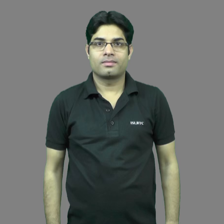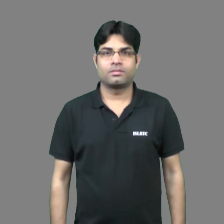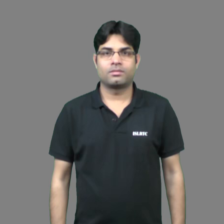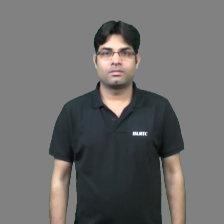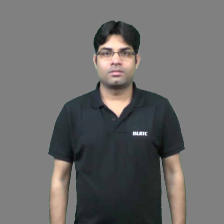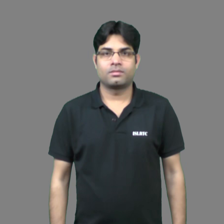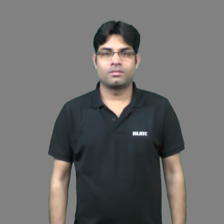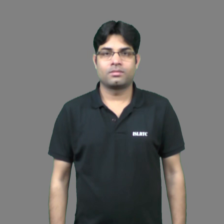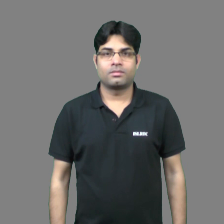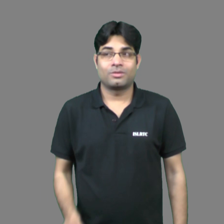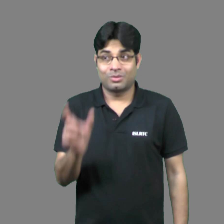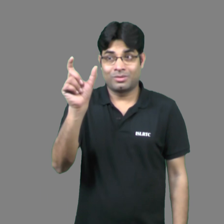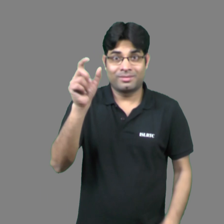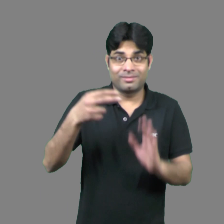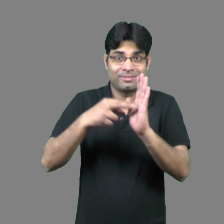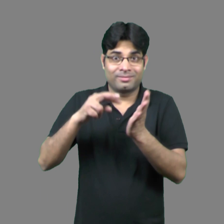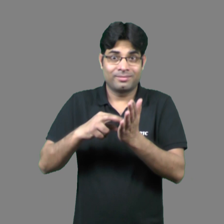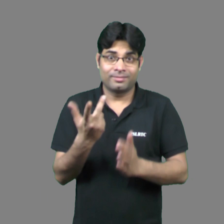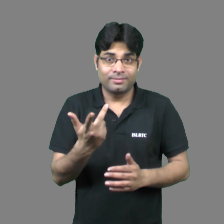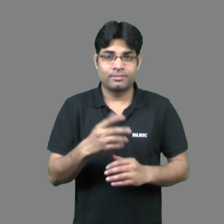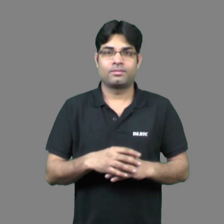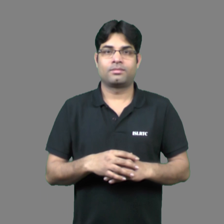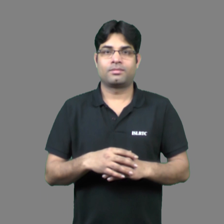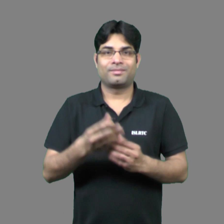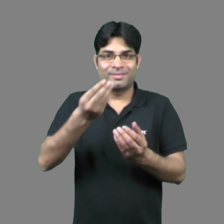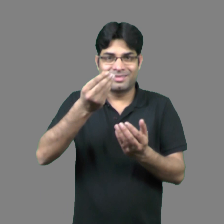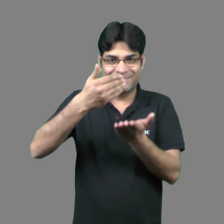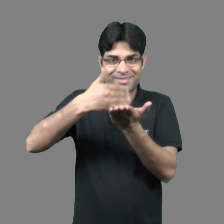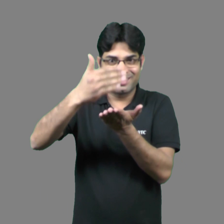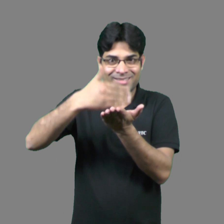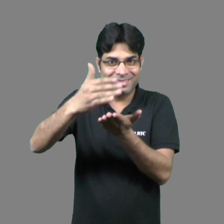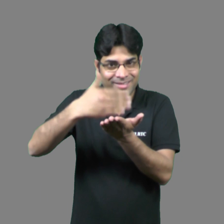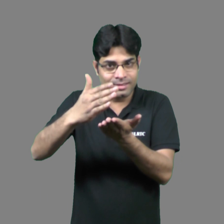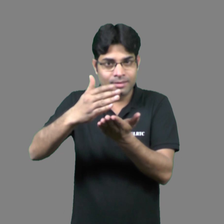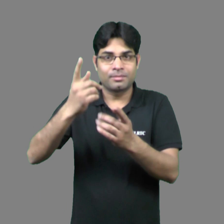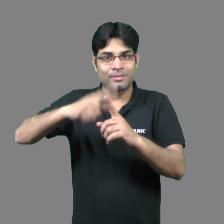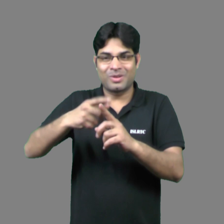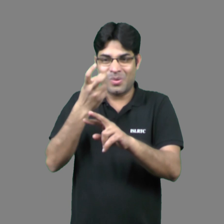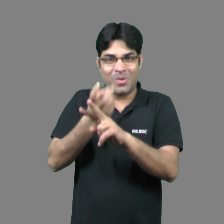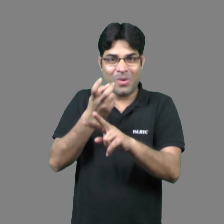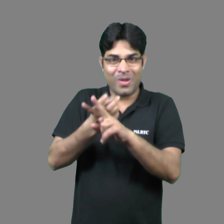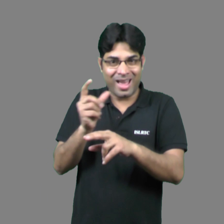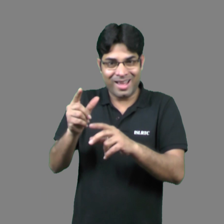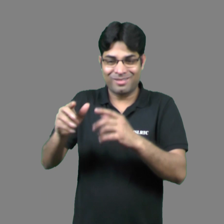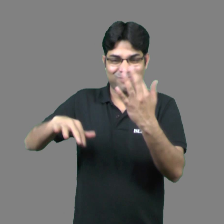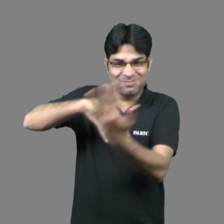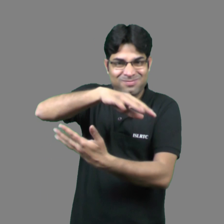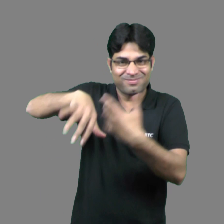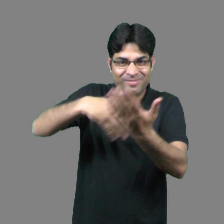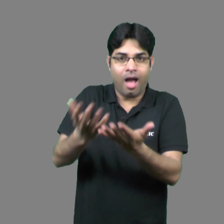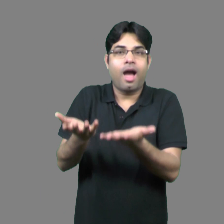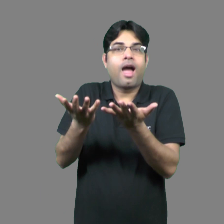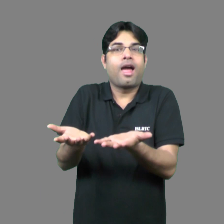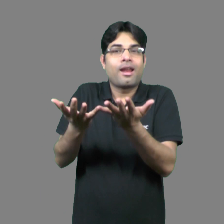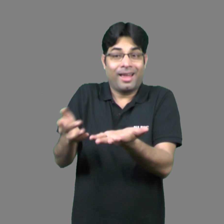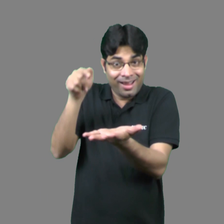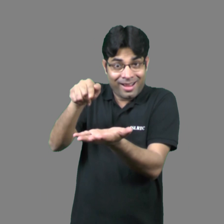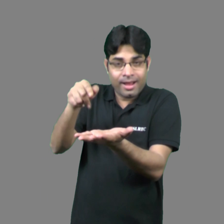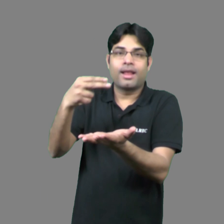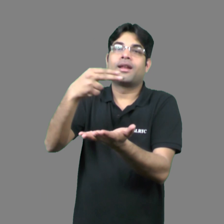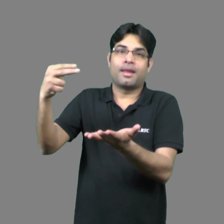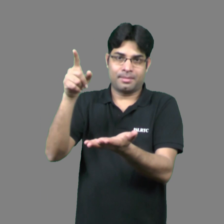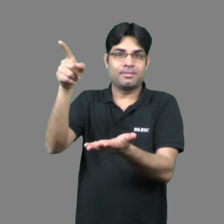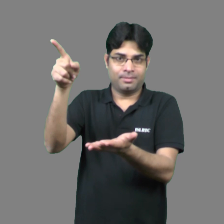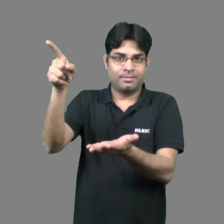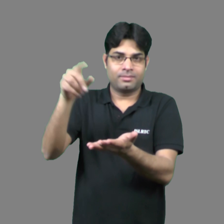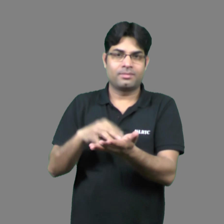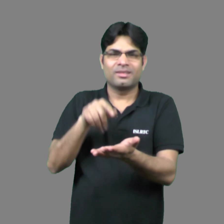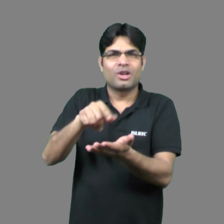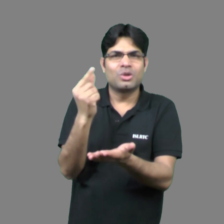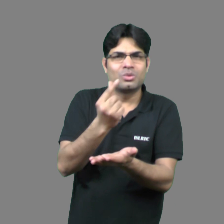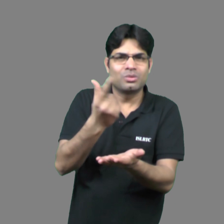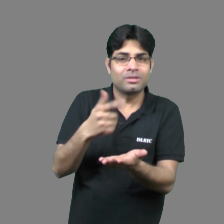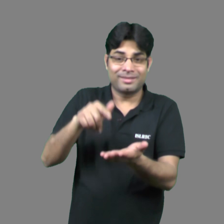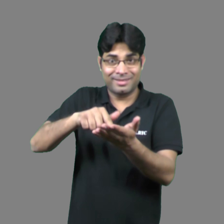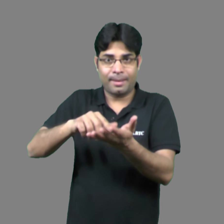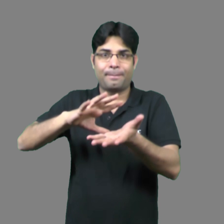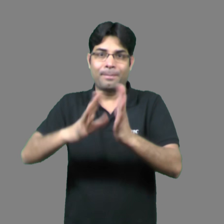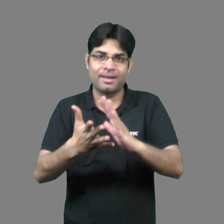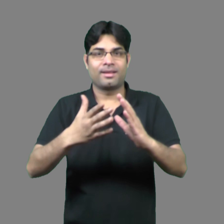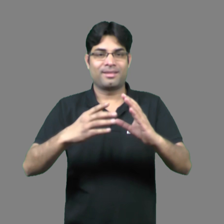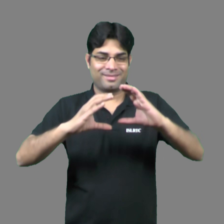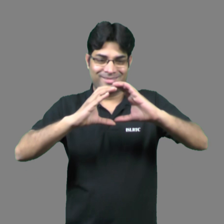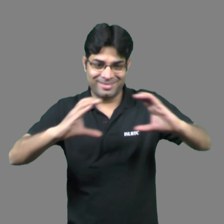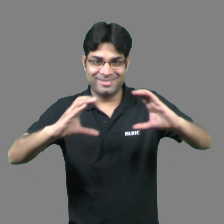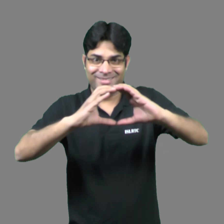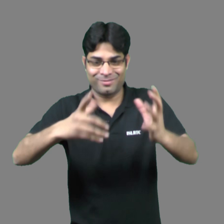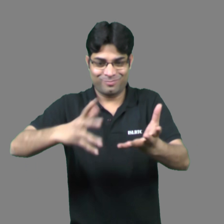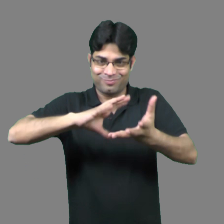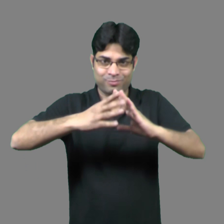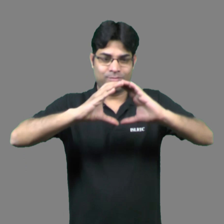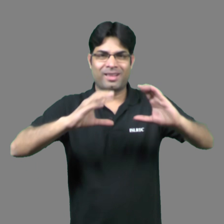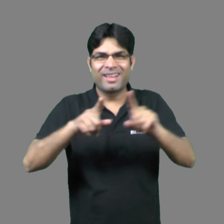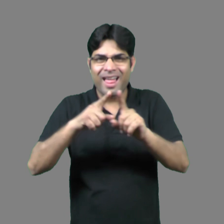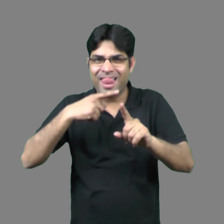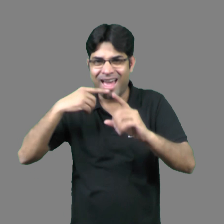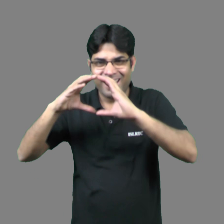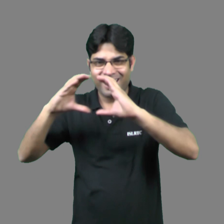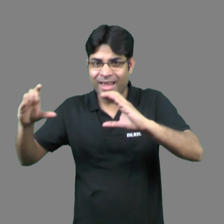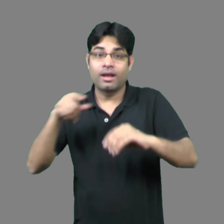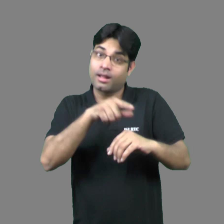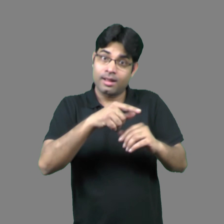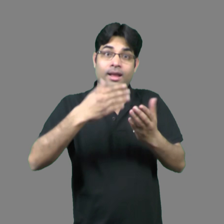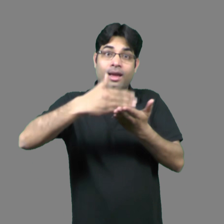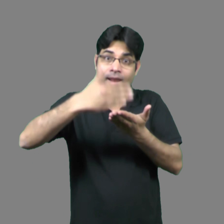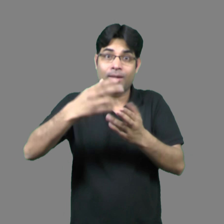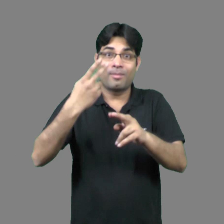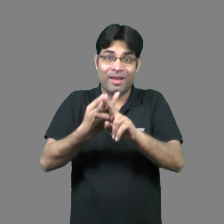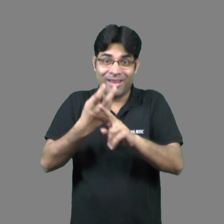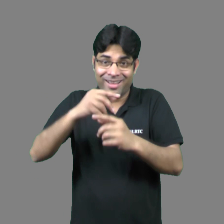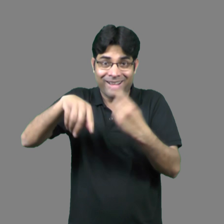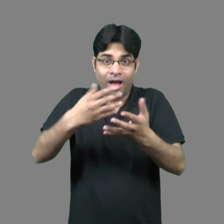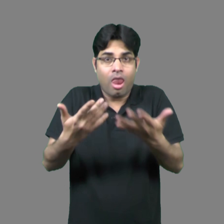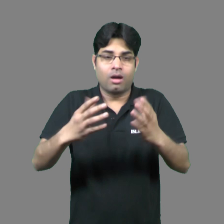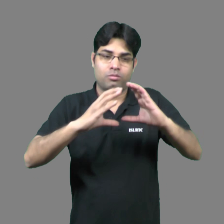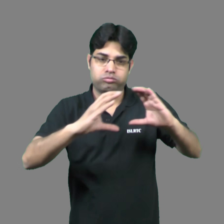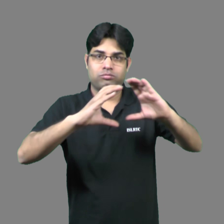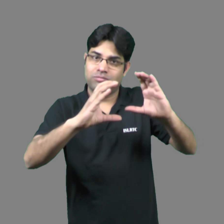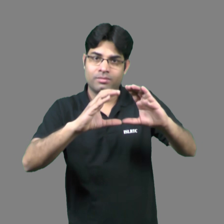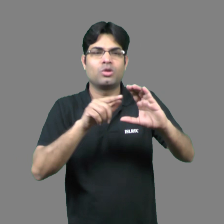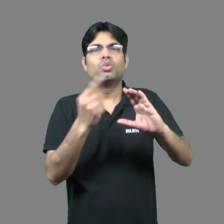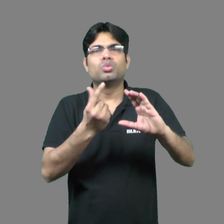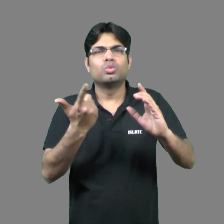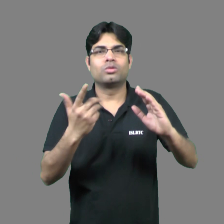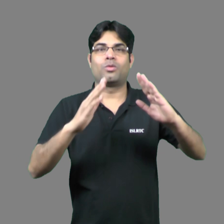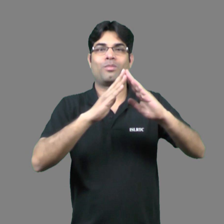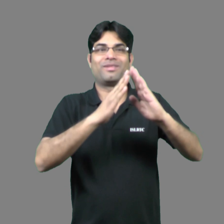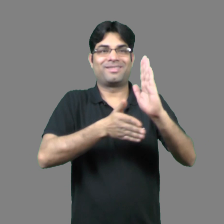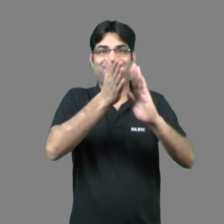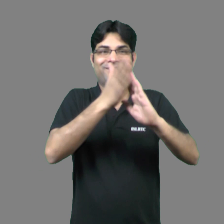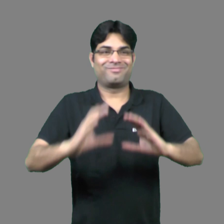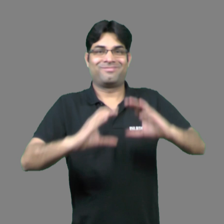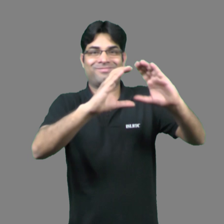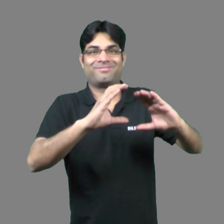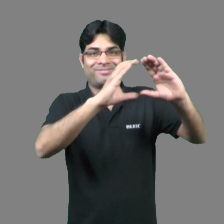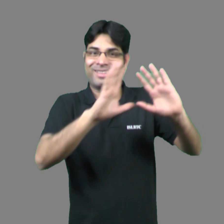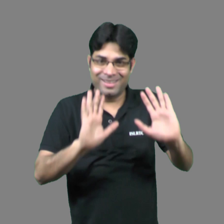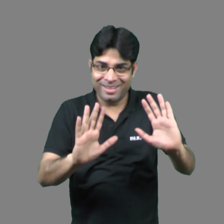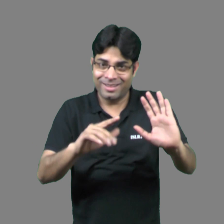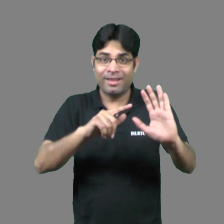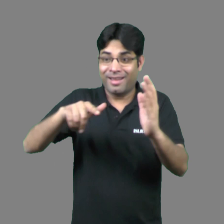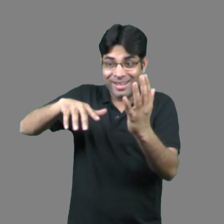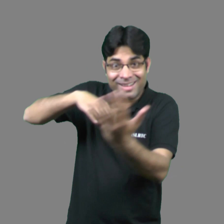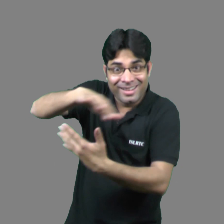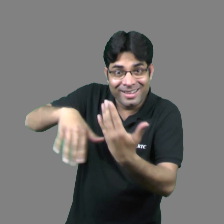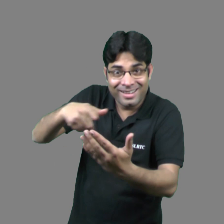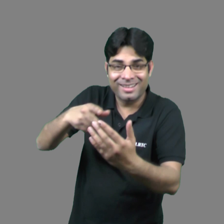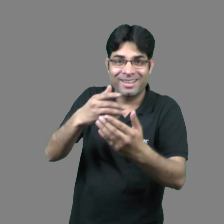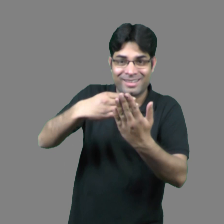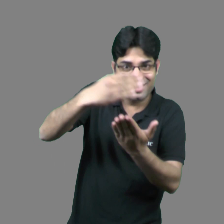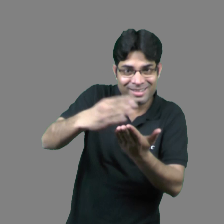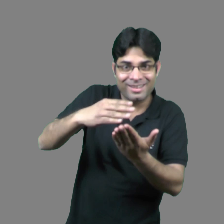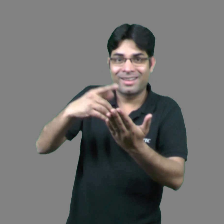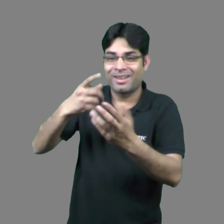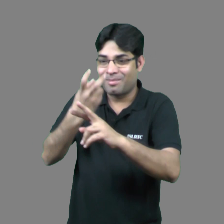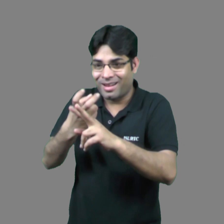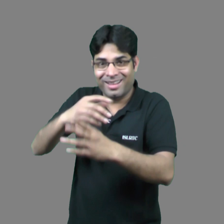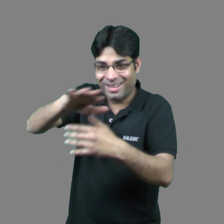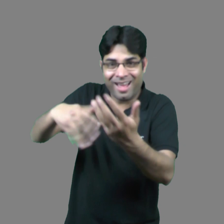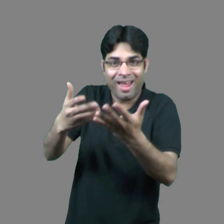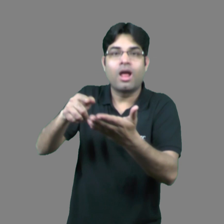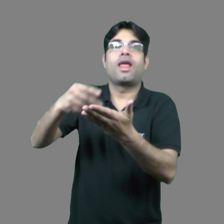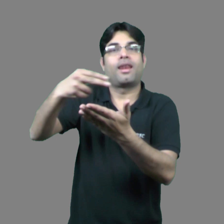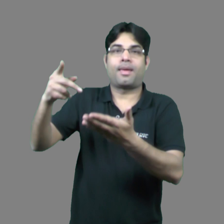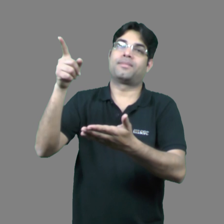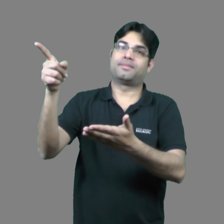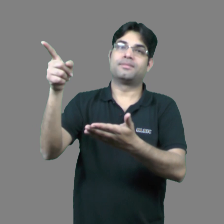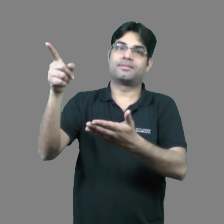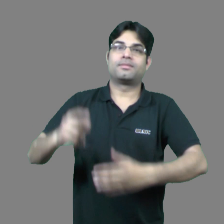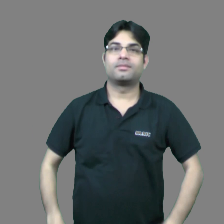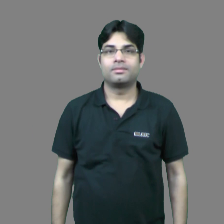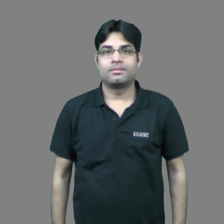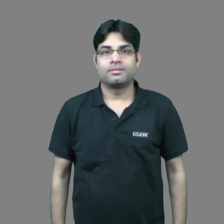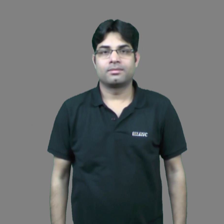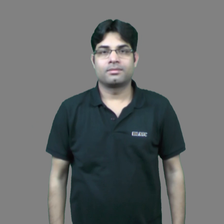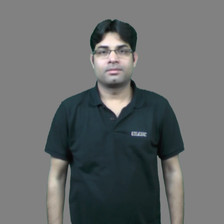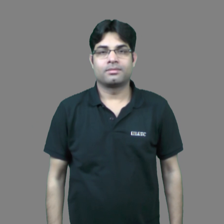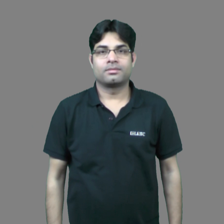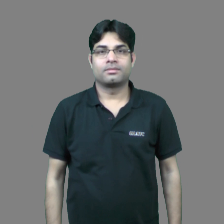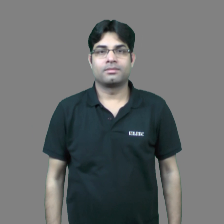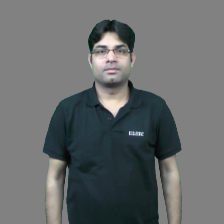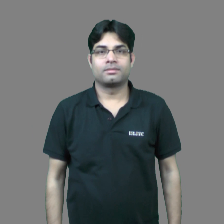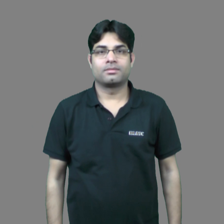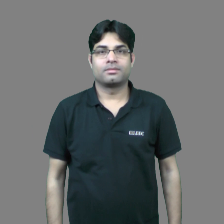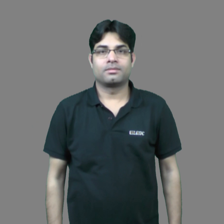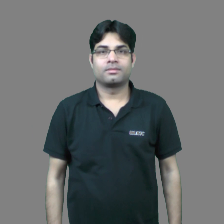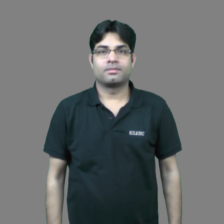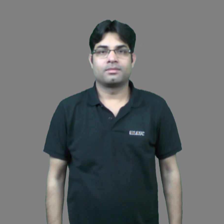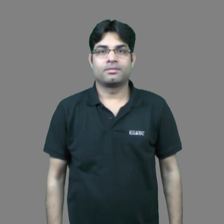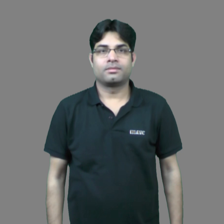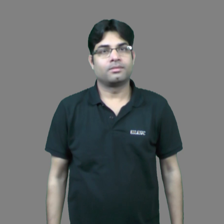Light Weight Concrete